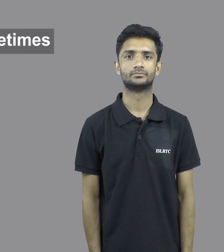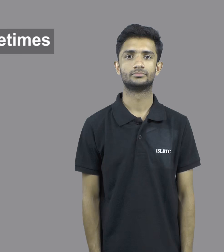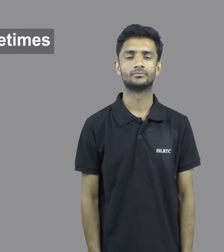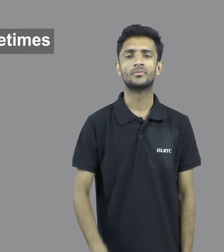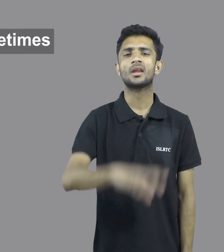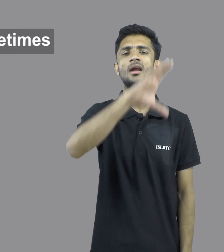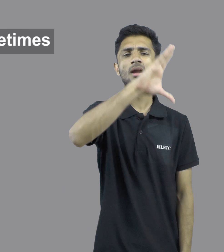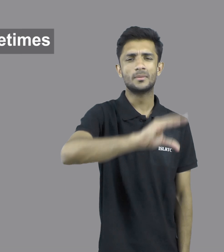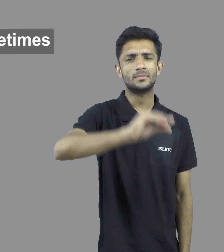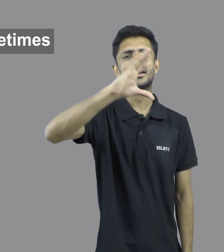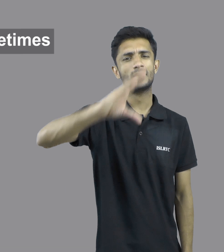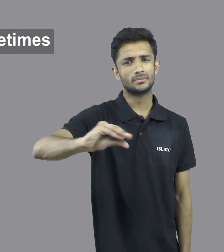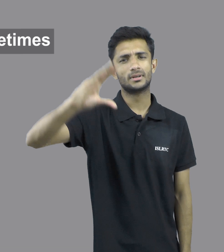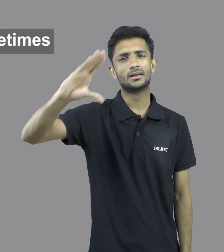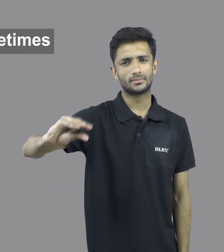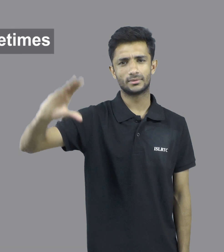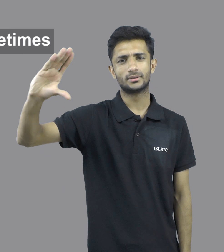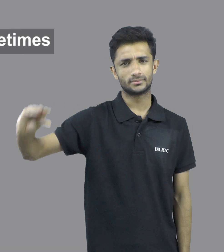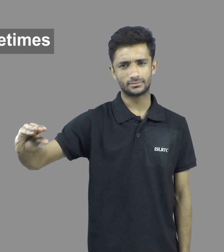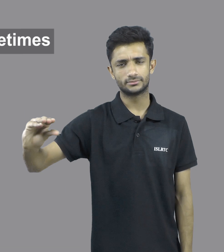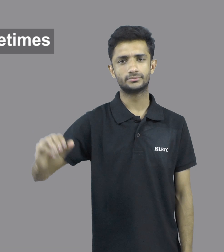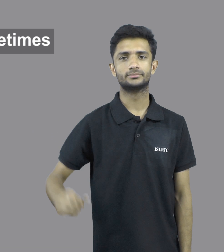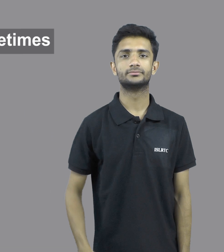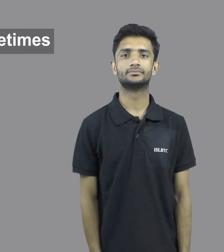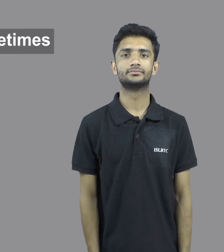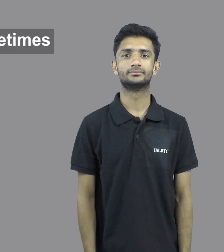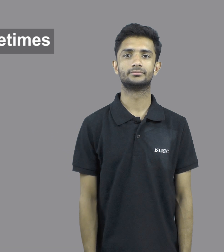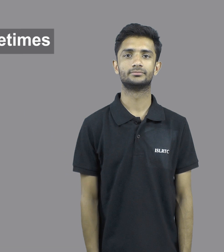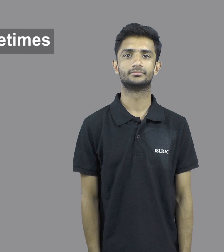Sometimes